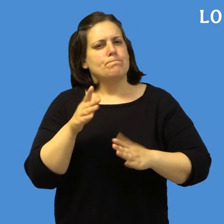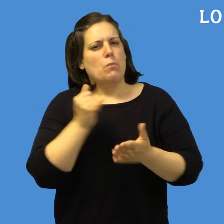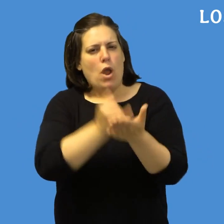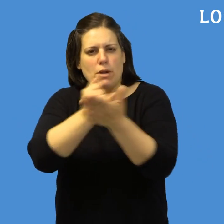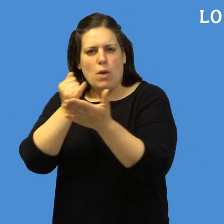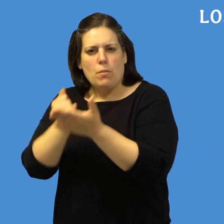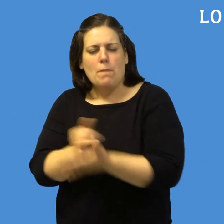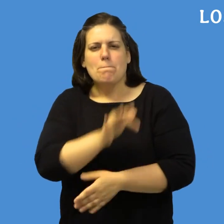probar